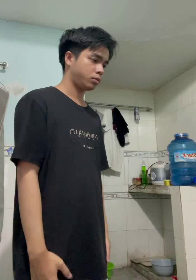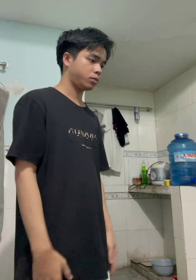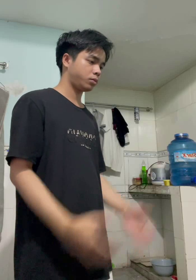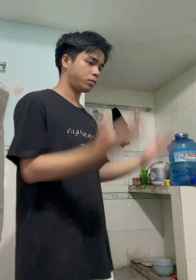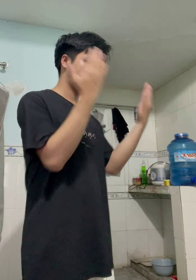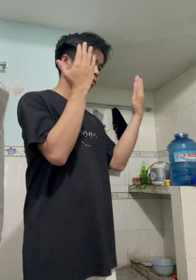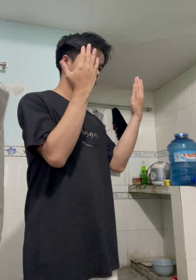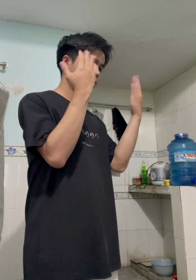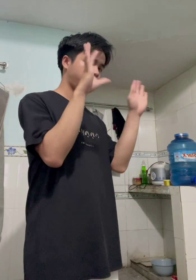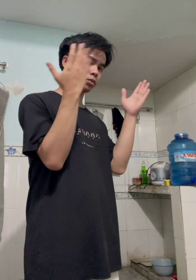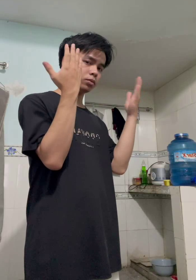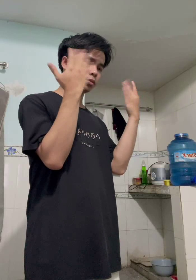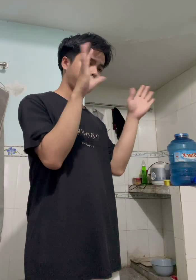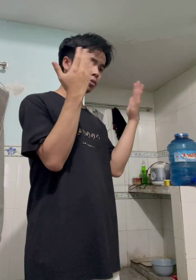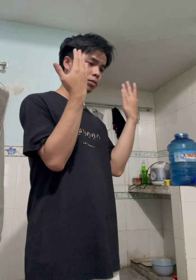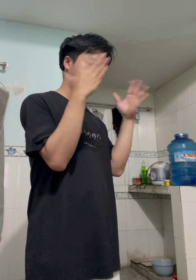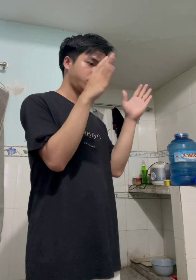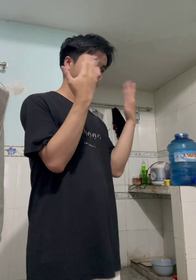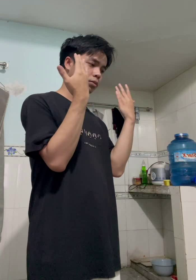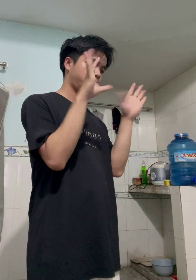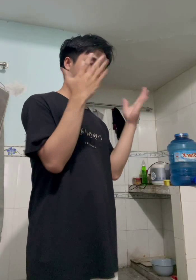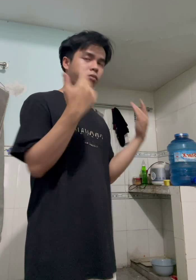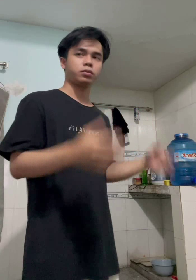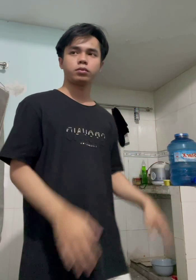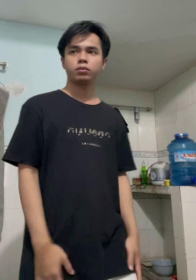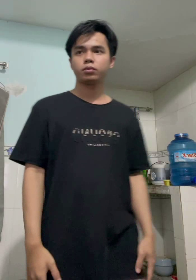vo tay